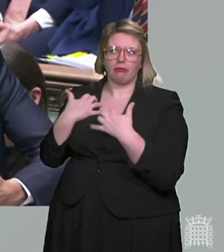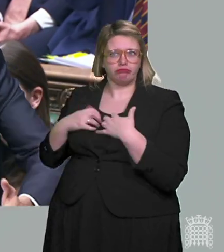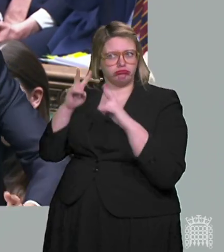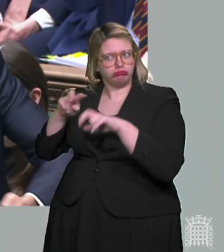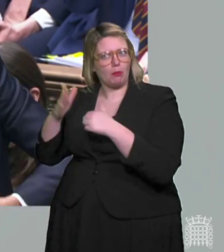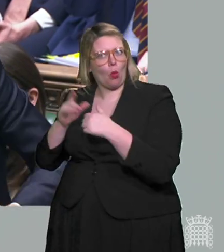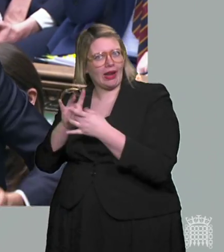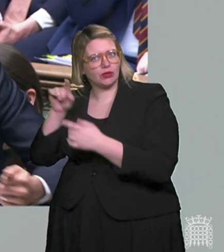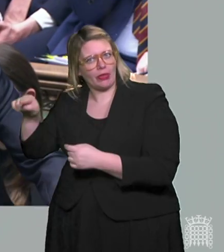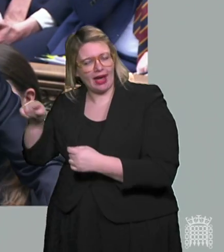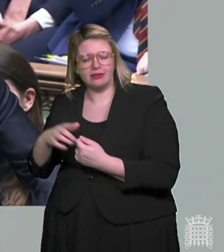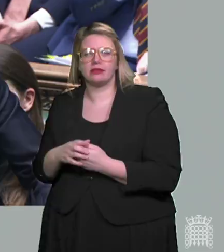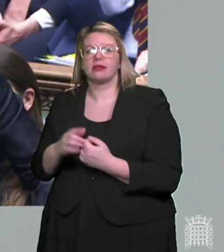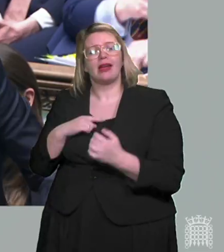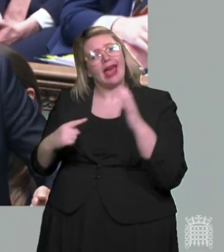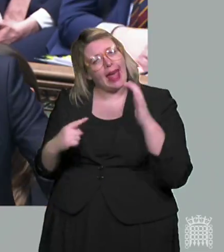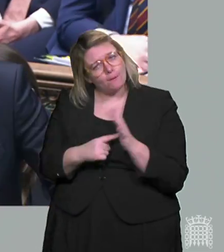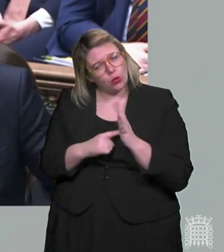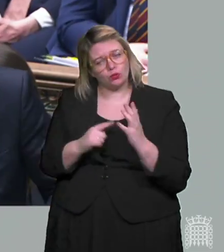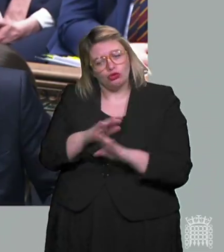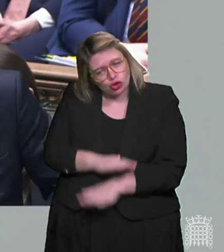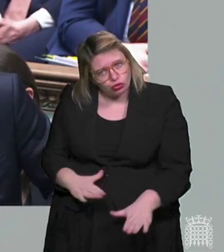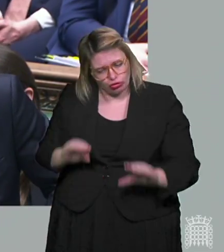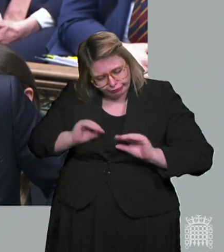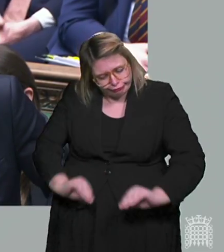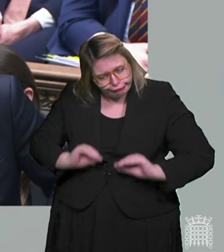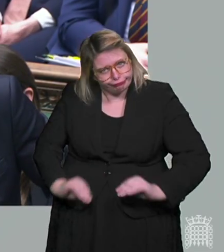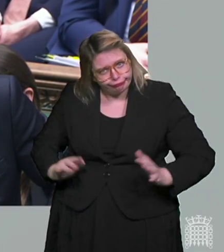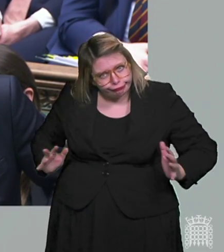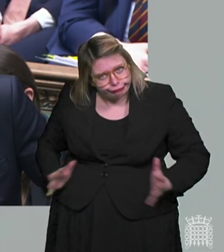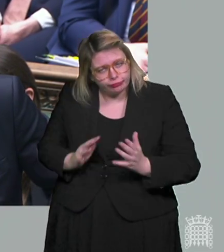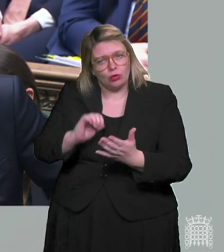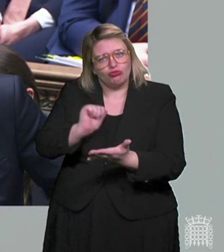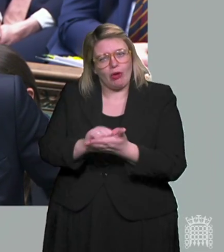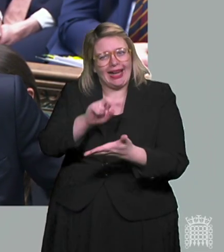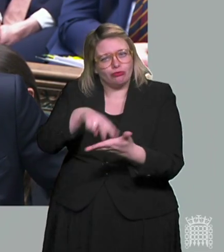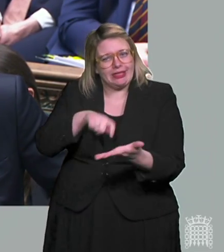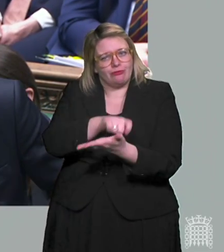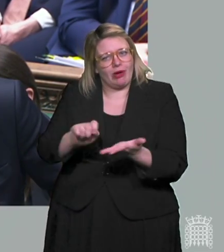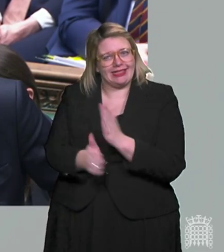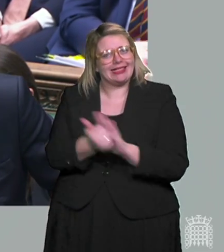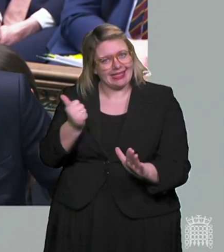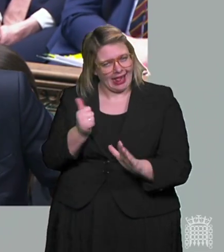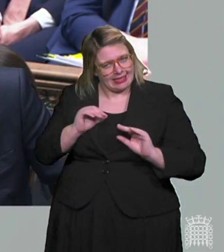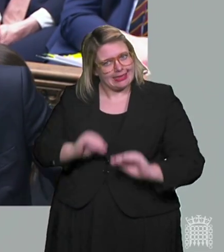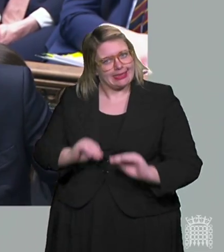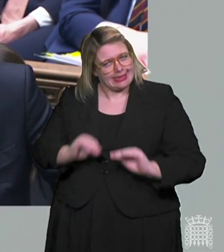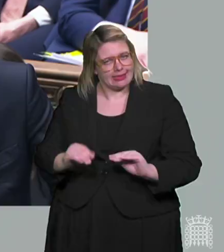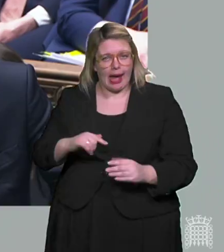The best way to solve this problem is to ensure that our young children get the reading skills, training and education that they need.